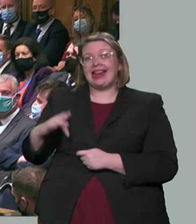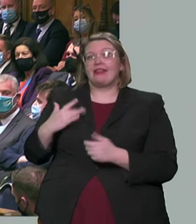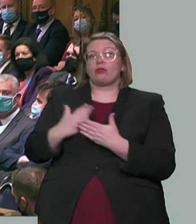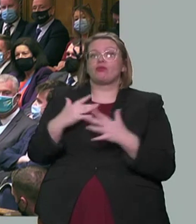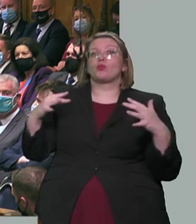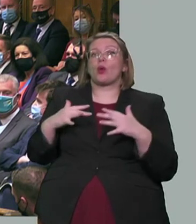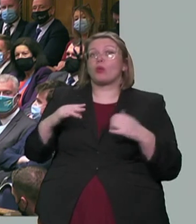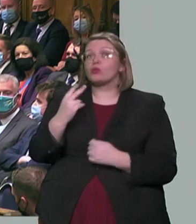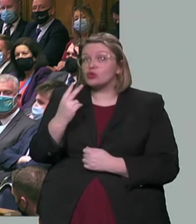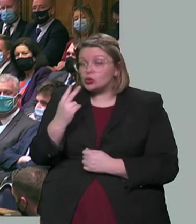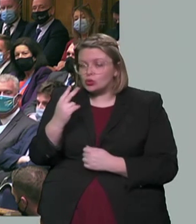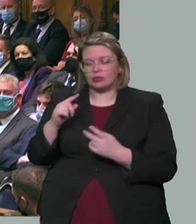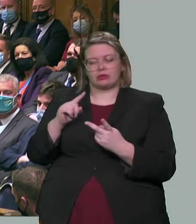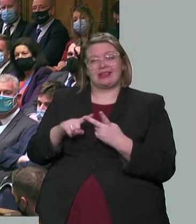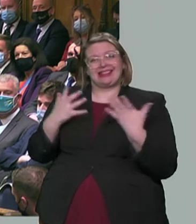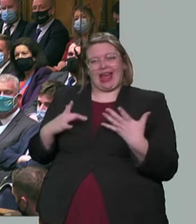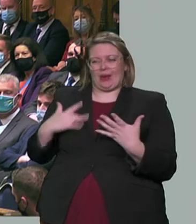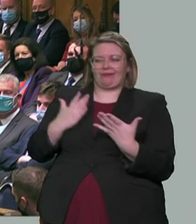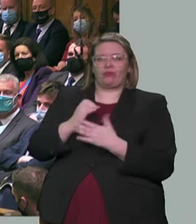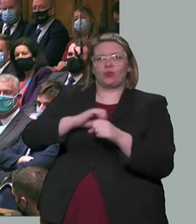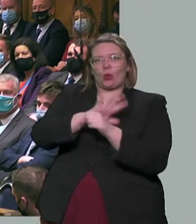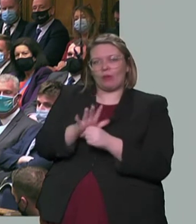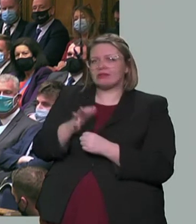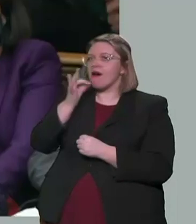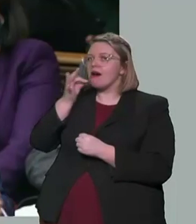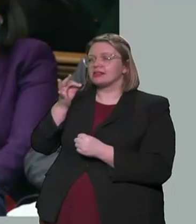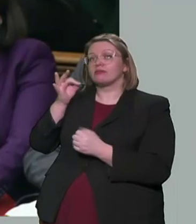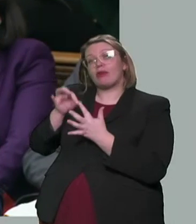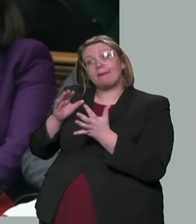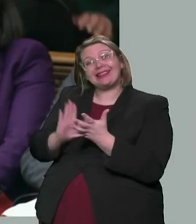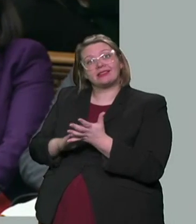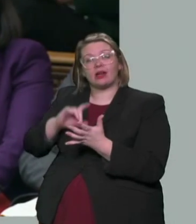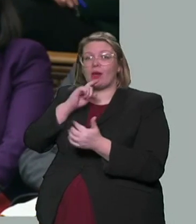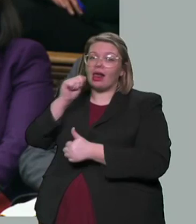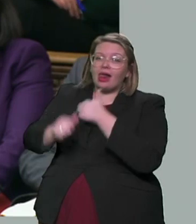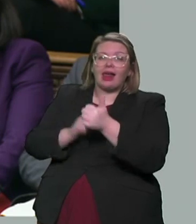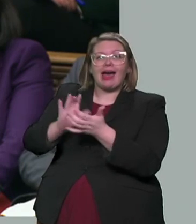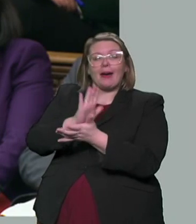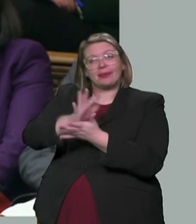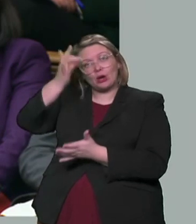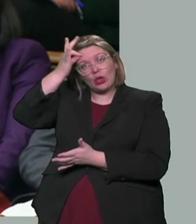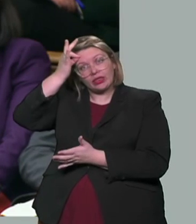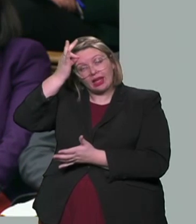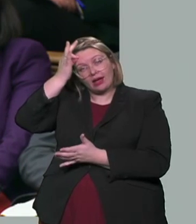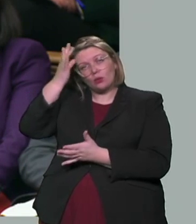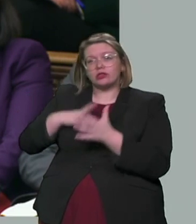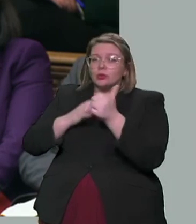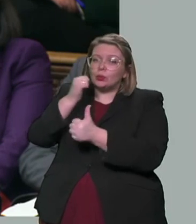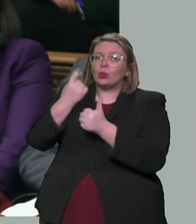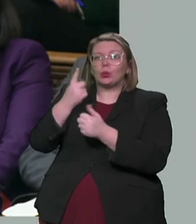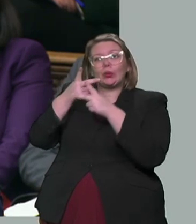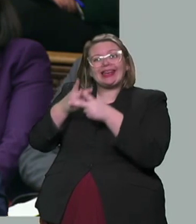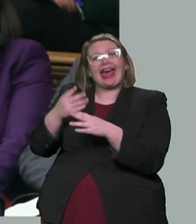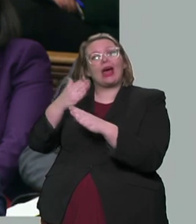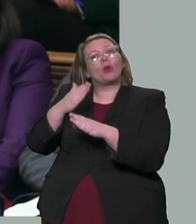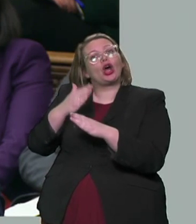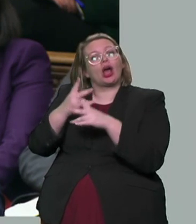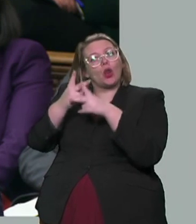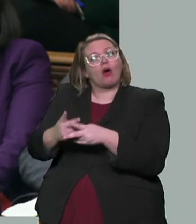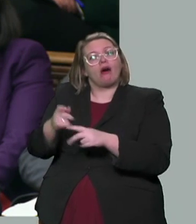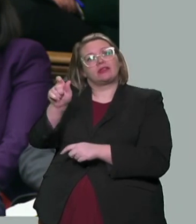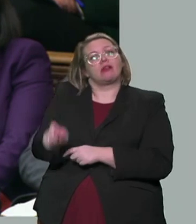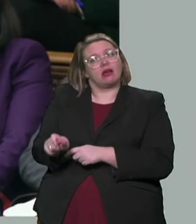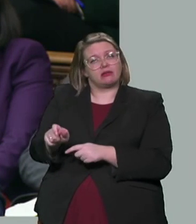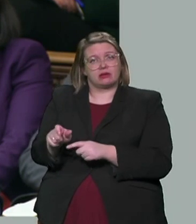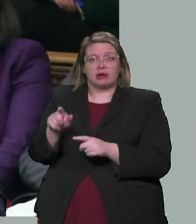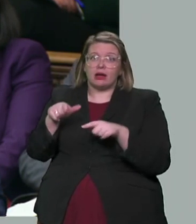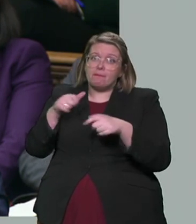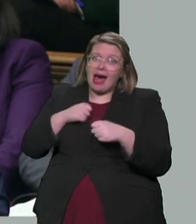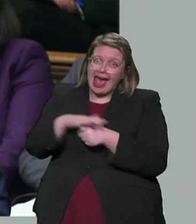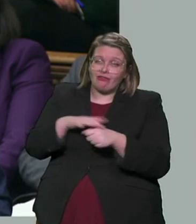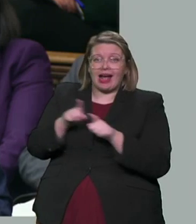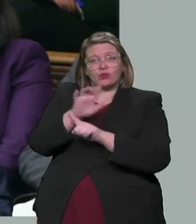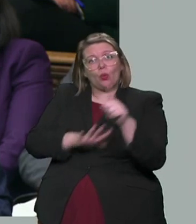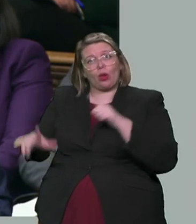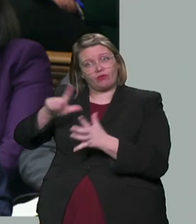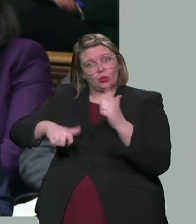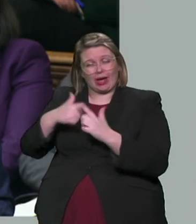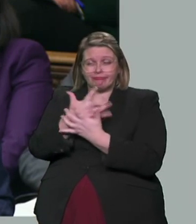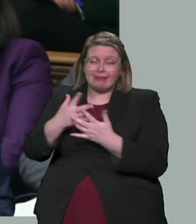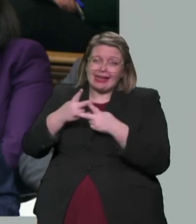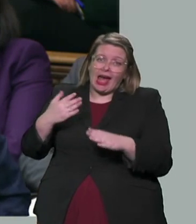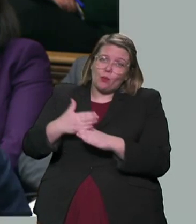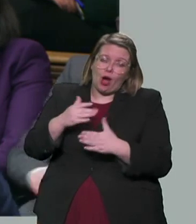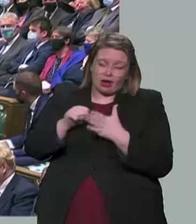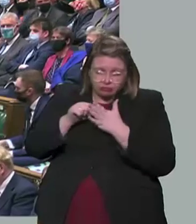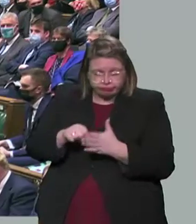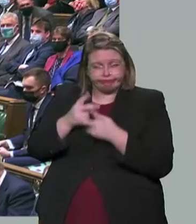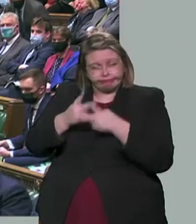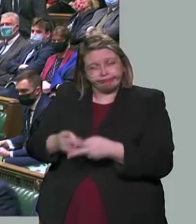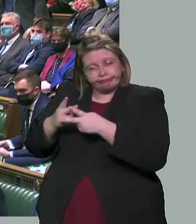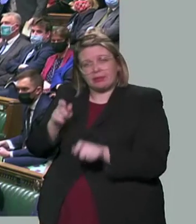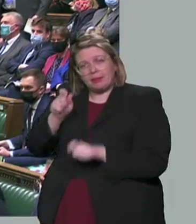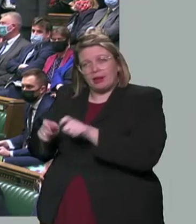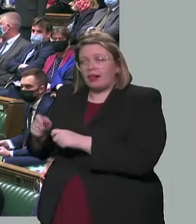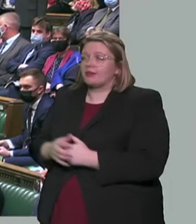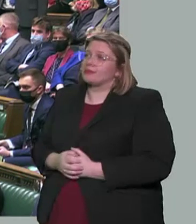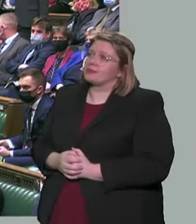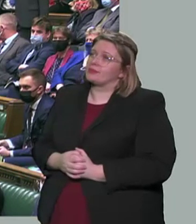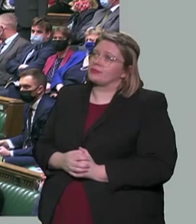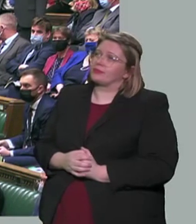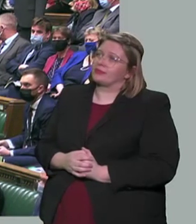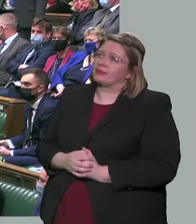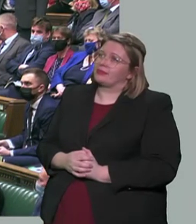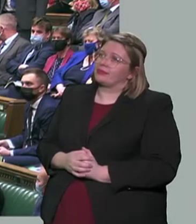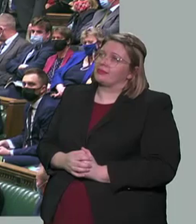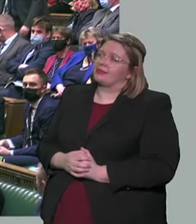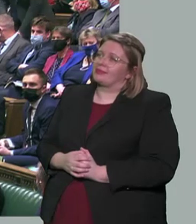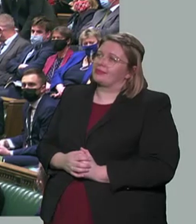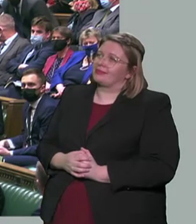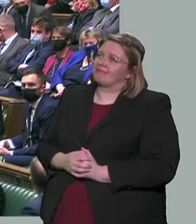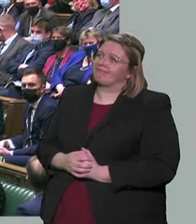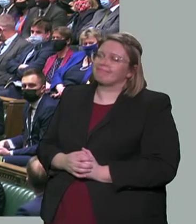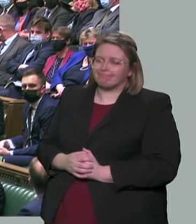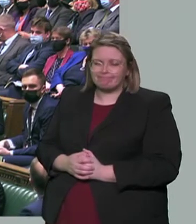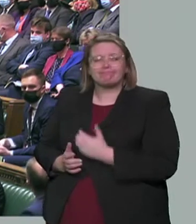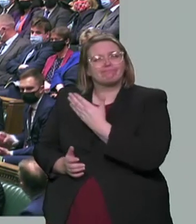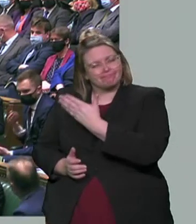Will my right honourable Friend join me in wishing her a belated happy birthday, and will he pay tribute not just to the care workers taking care of her in Fountains care home but to care workers across my constituency and across the rest of the country, who go over and above to protect the most vulnerable in our society?